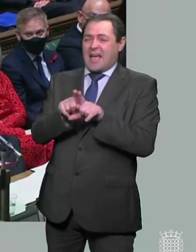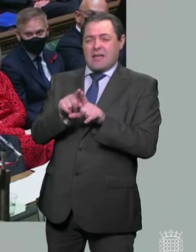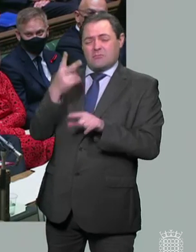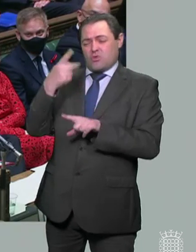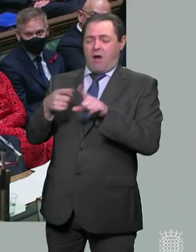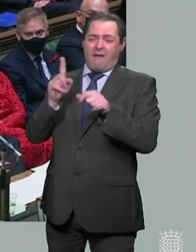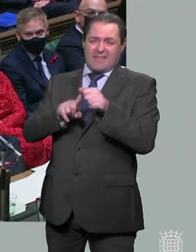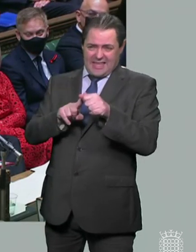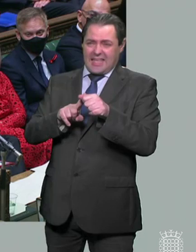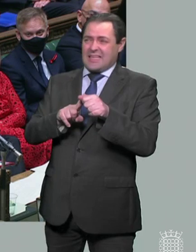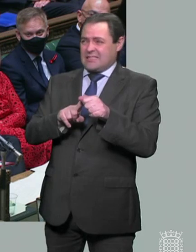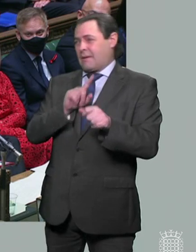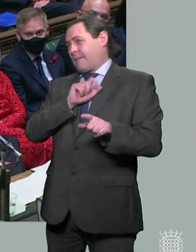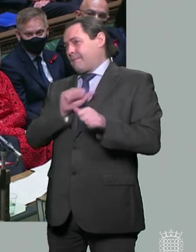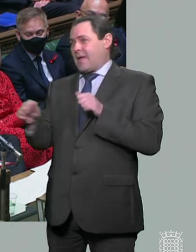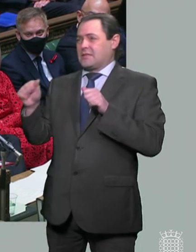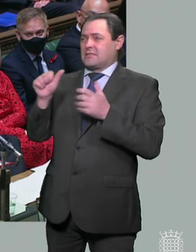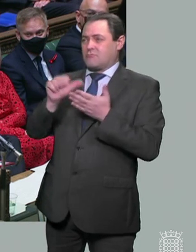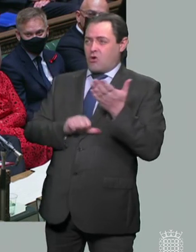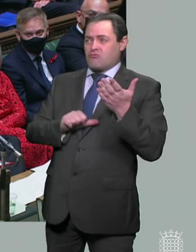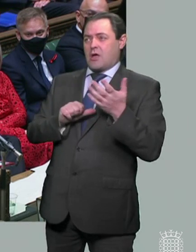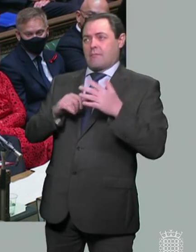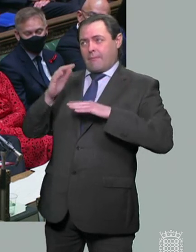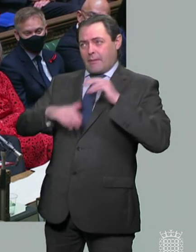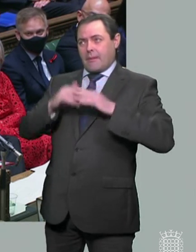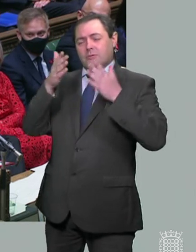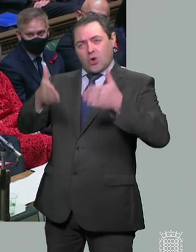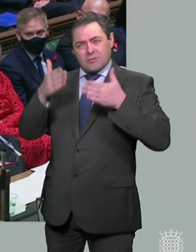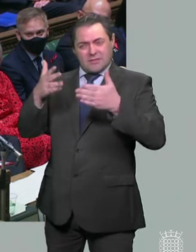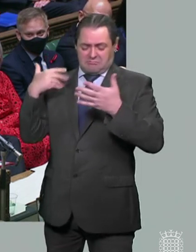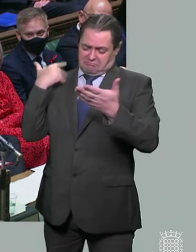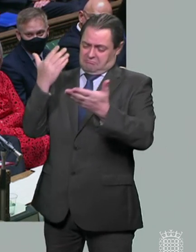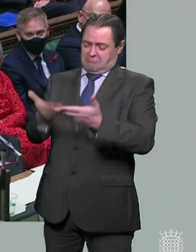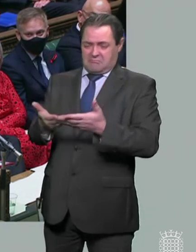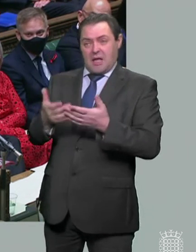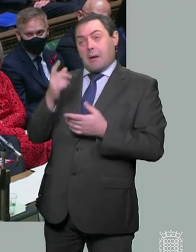It is the biggest programme of hospital building this country has ever undertaken.